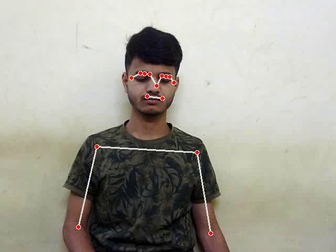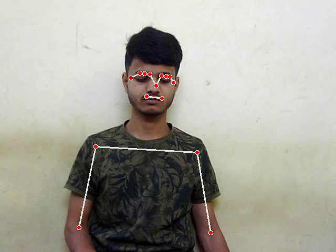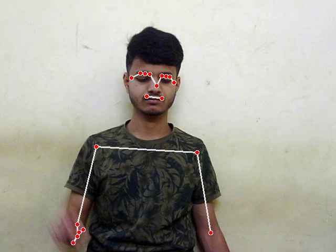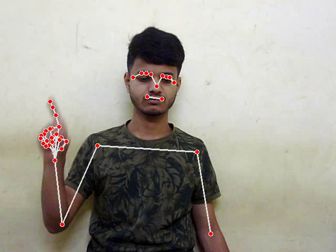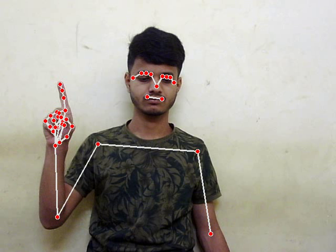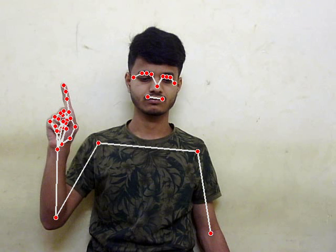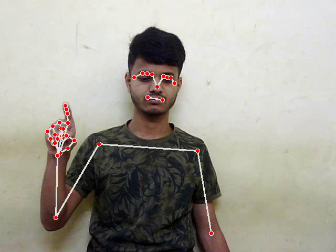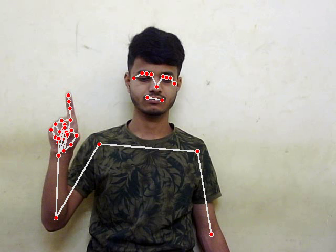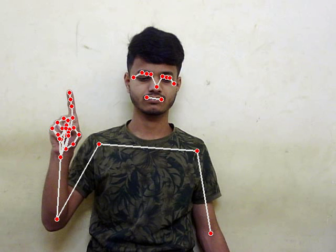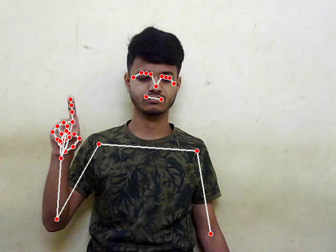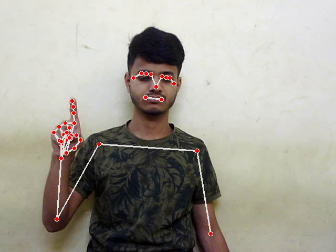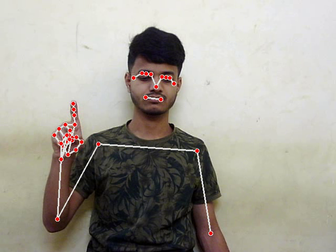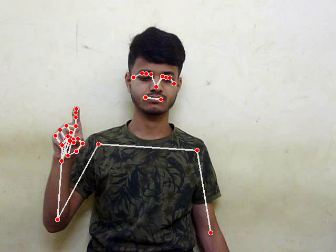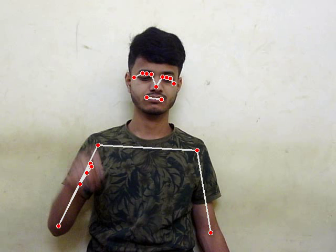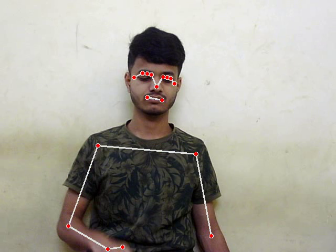need